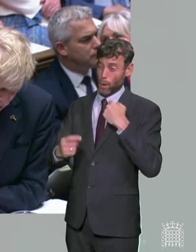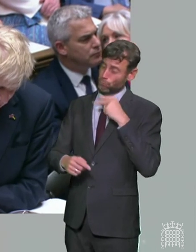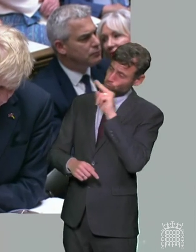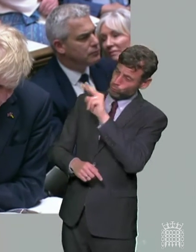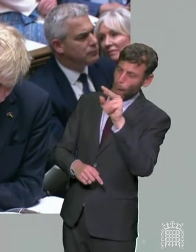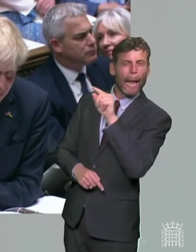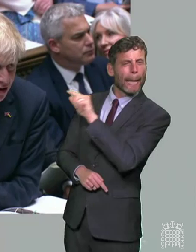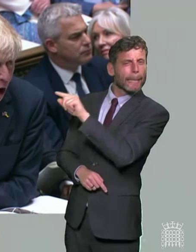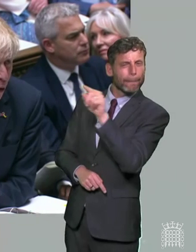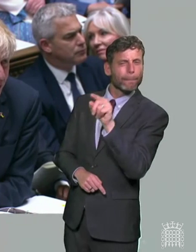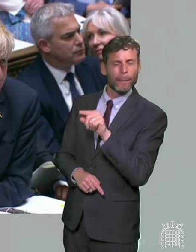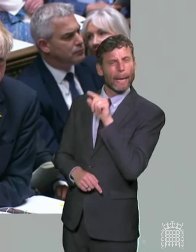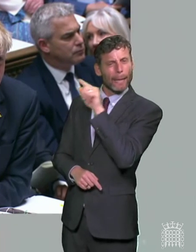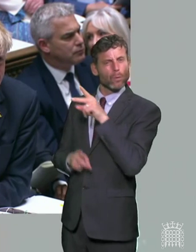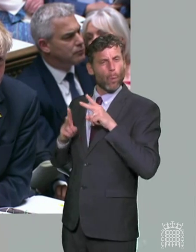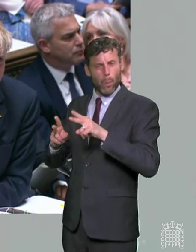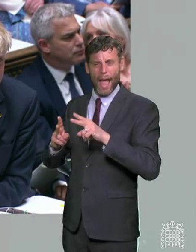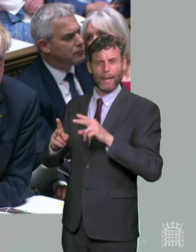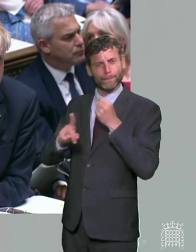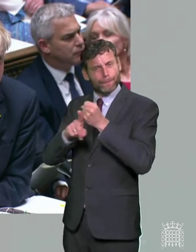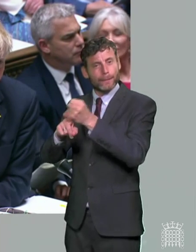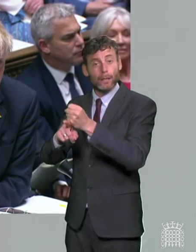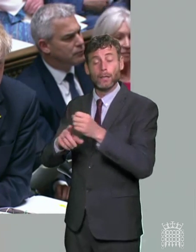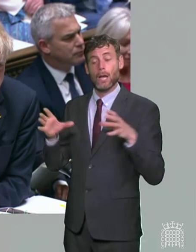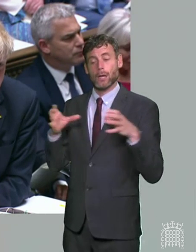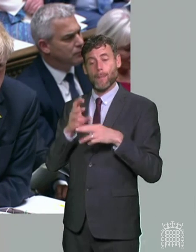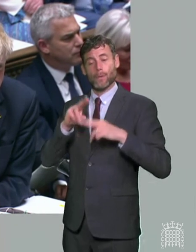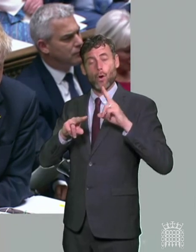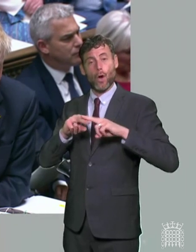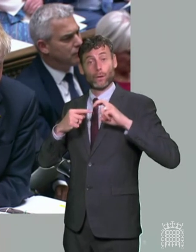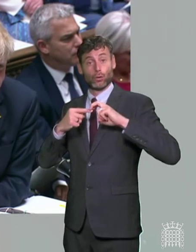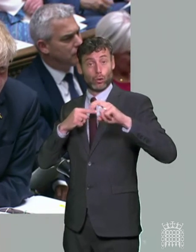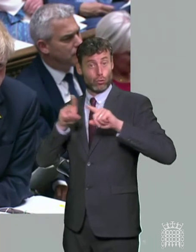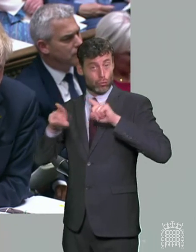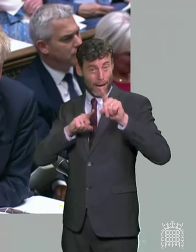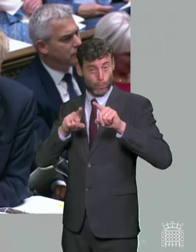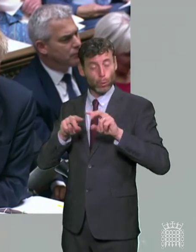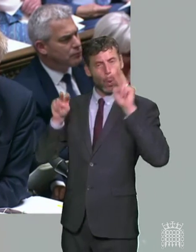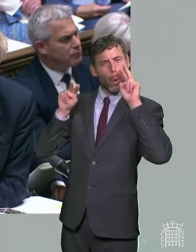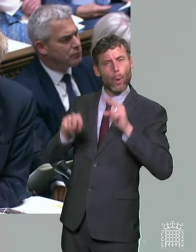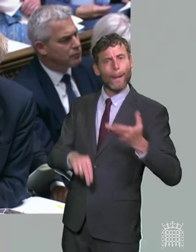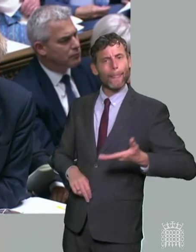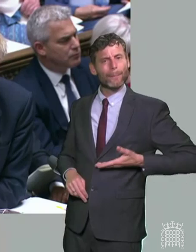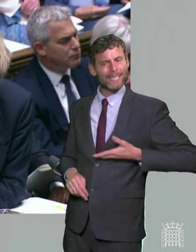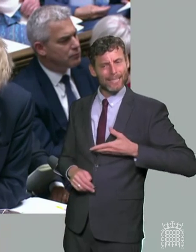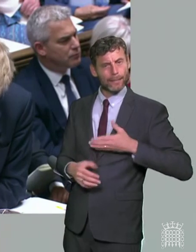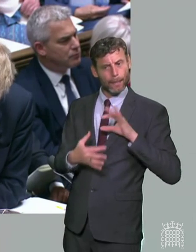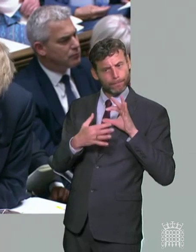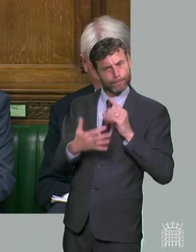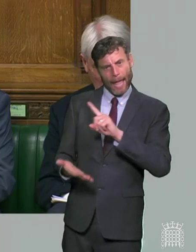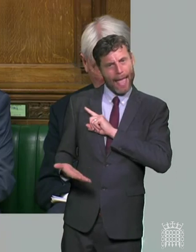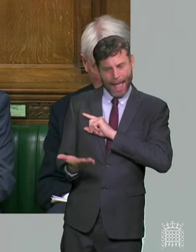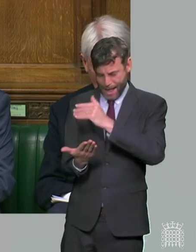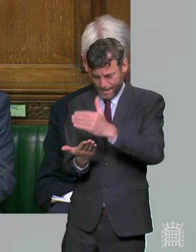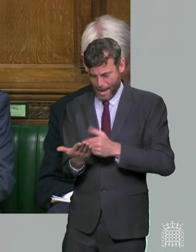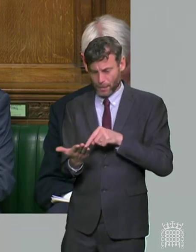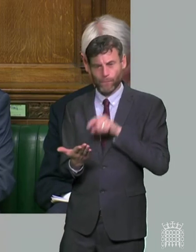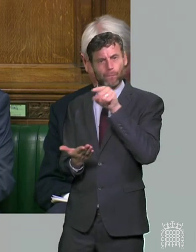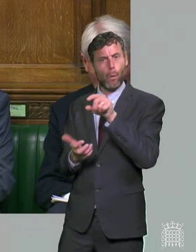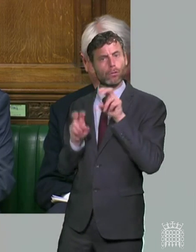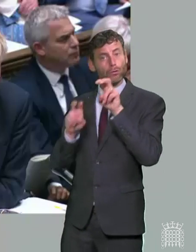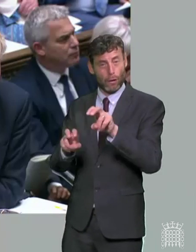I am told that the Department for Transport is currently reviewing the business case for exactly what he has just requested.